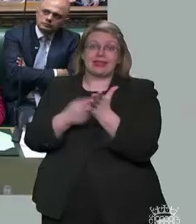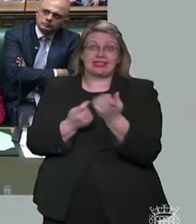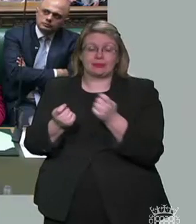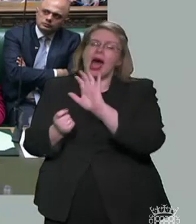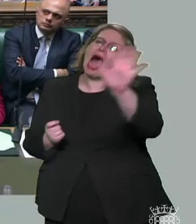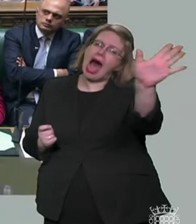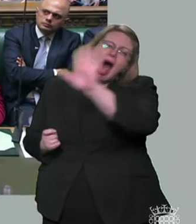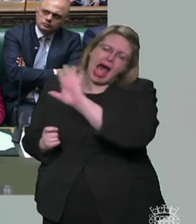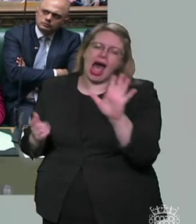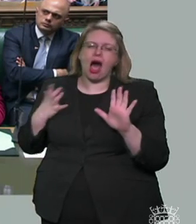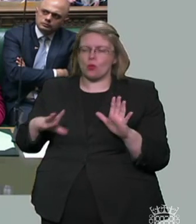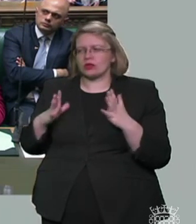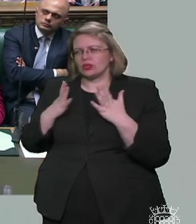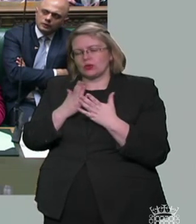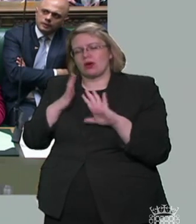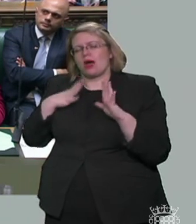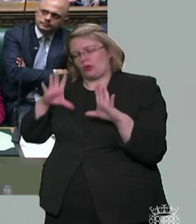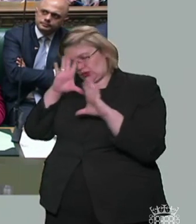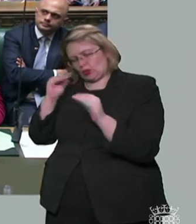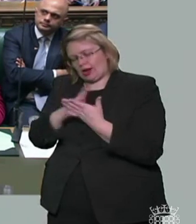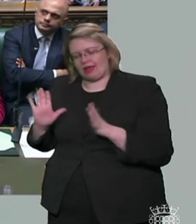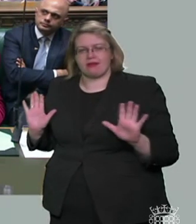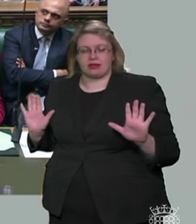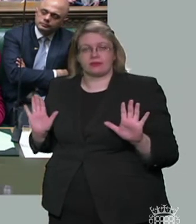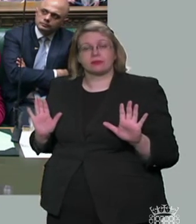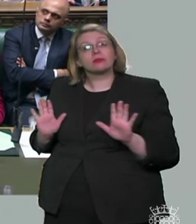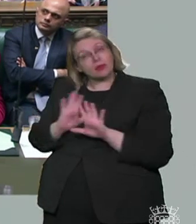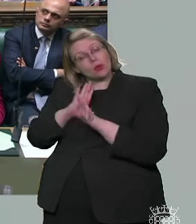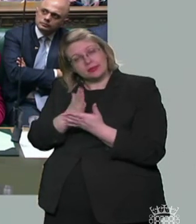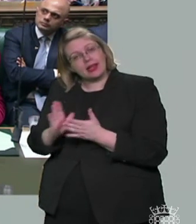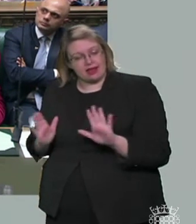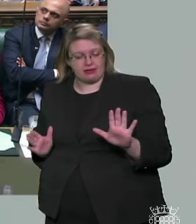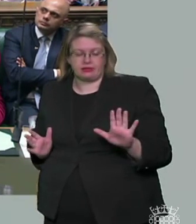Let me make this point to the House because I think people need to understand.